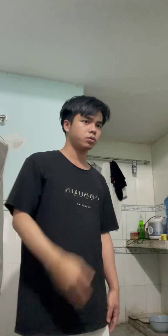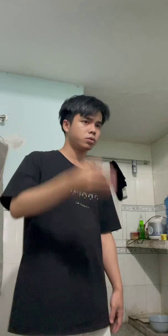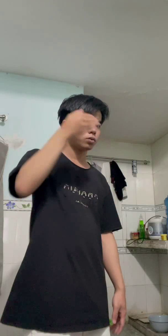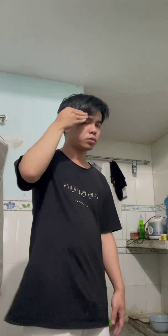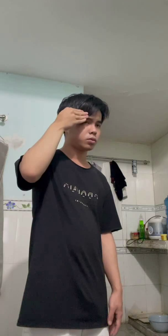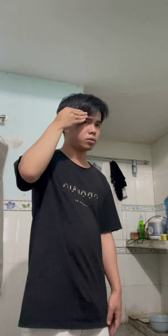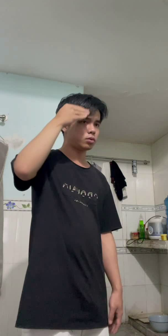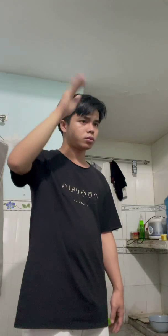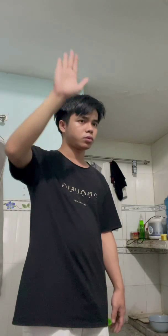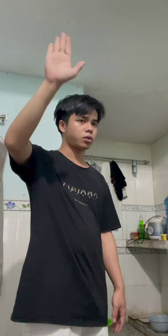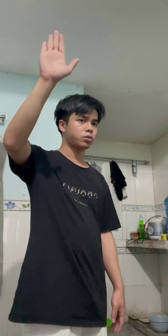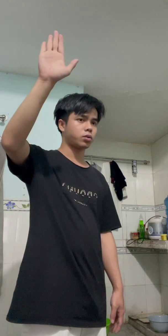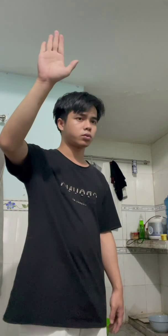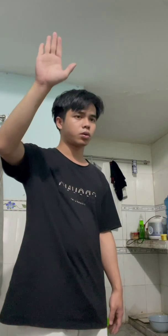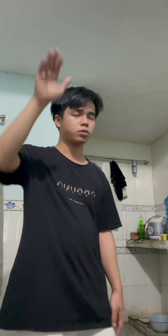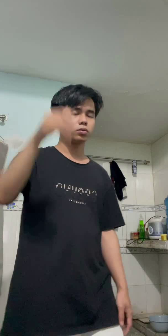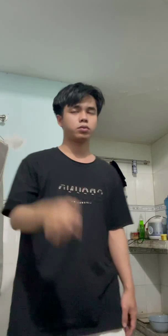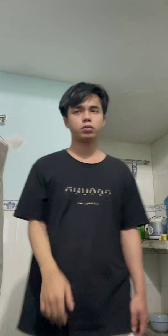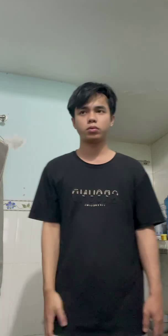khong biet